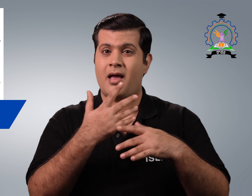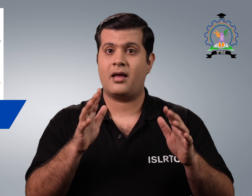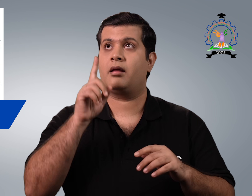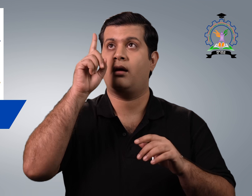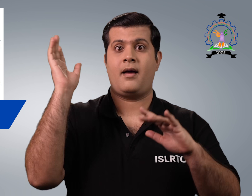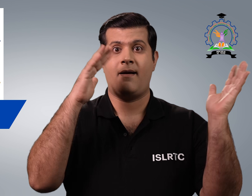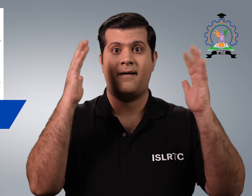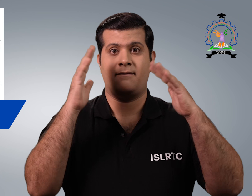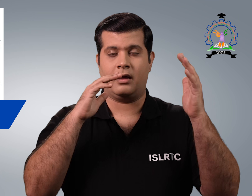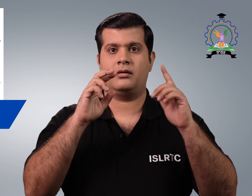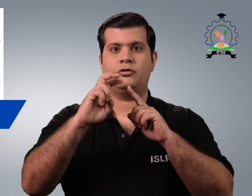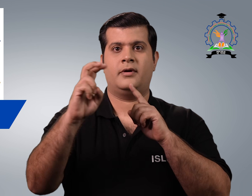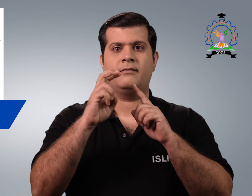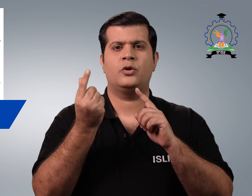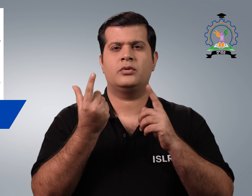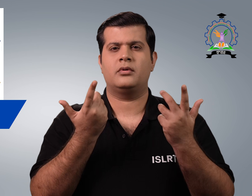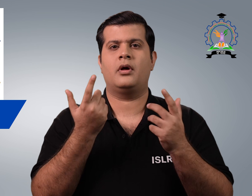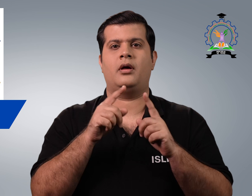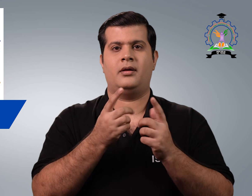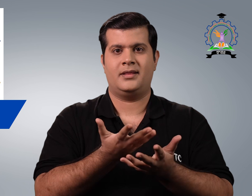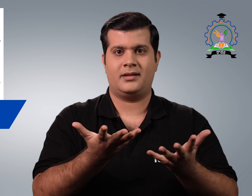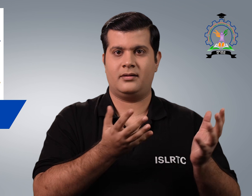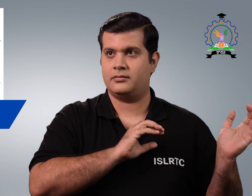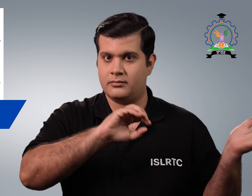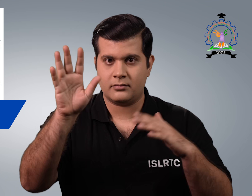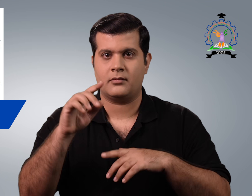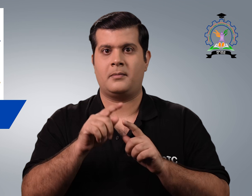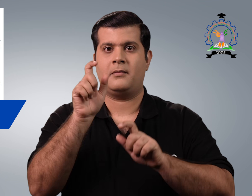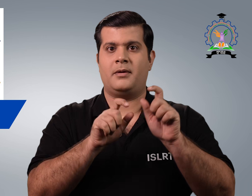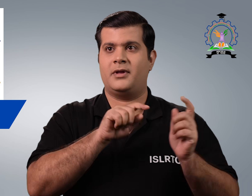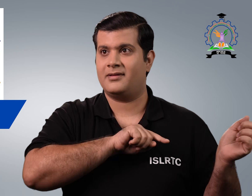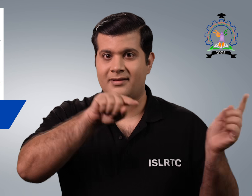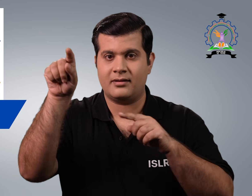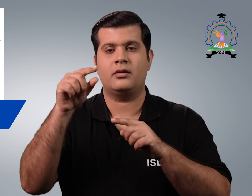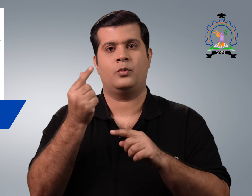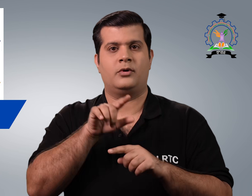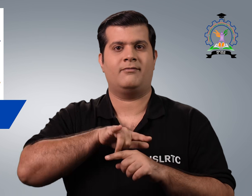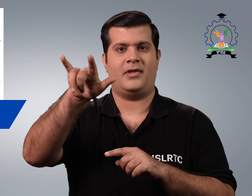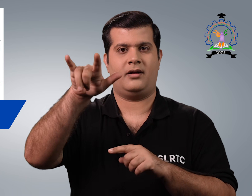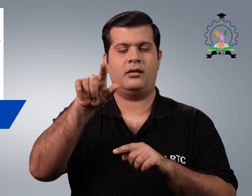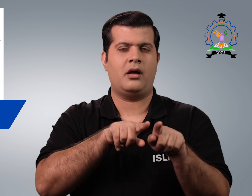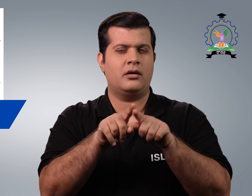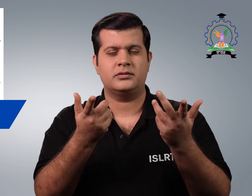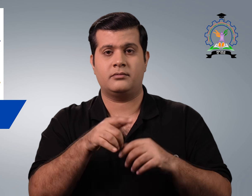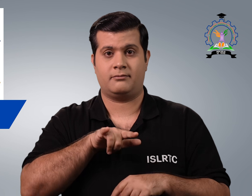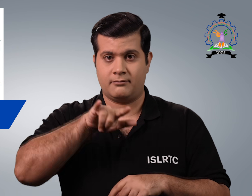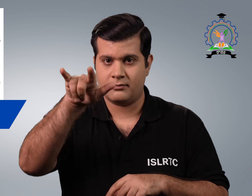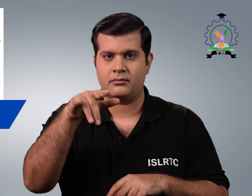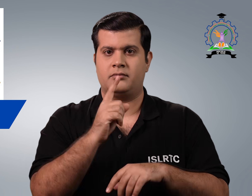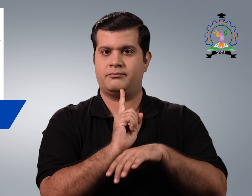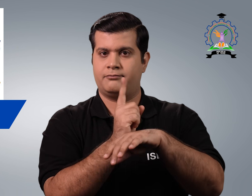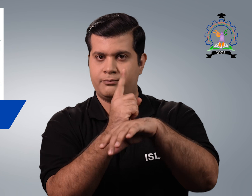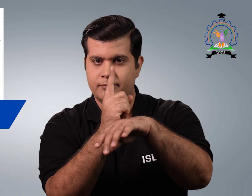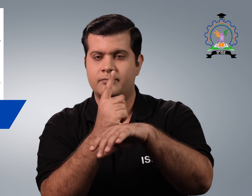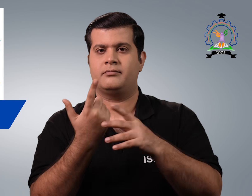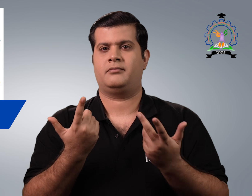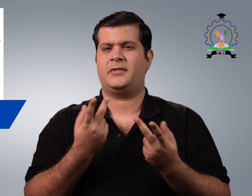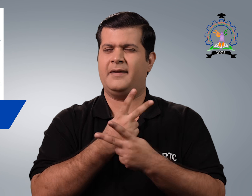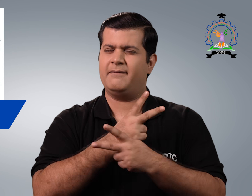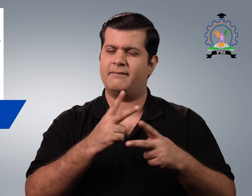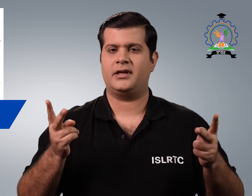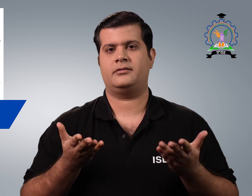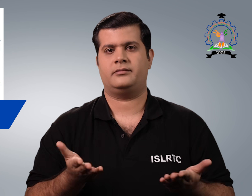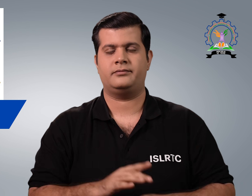A vehicle that can fly and is used to transport goods or passengers. For example: Aeroplane, Helicopter, etc.